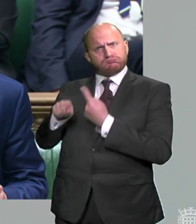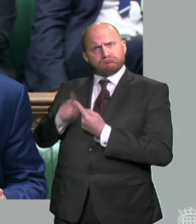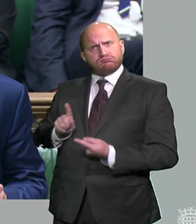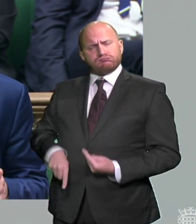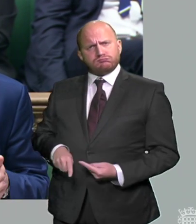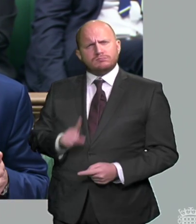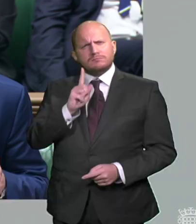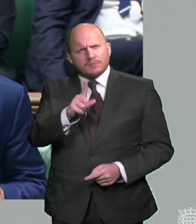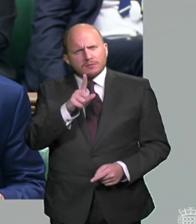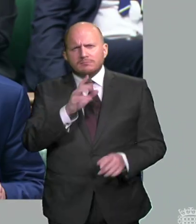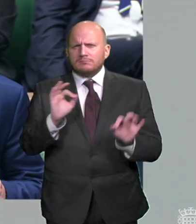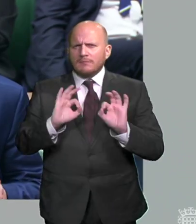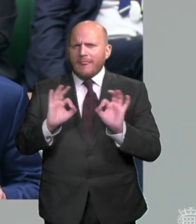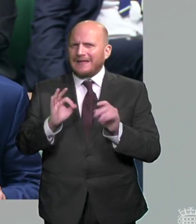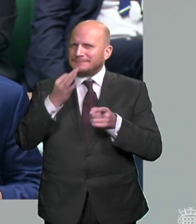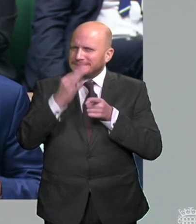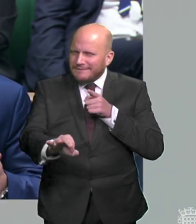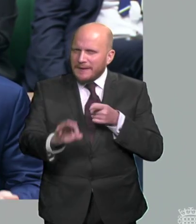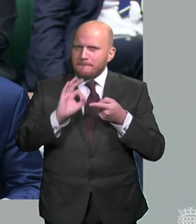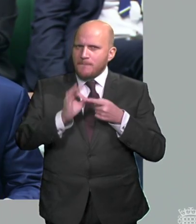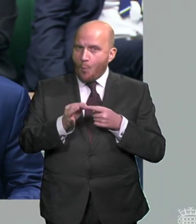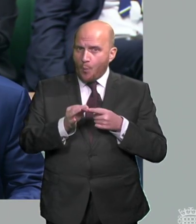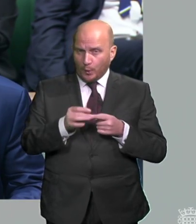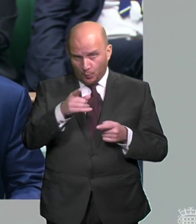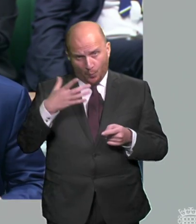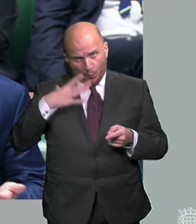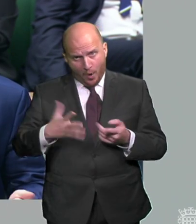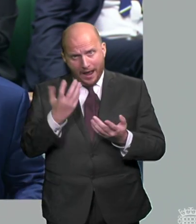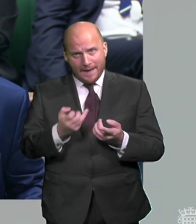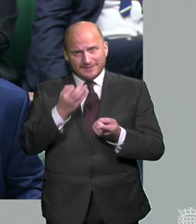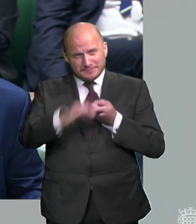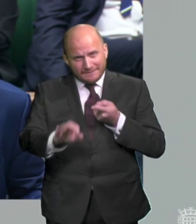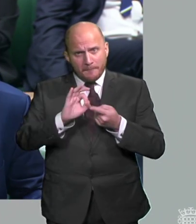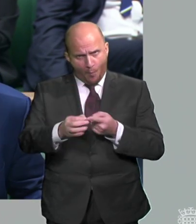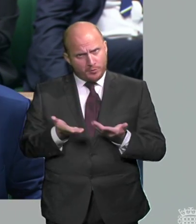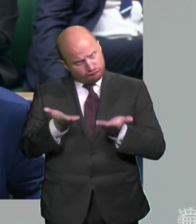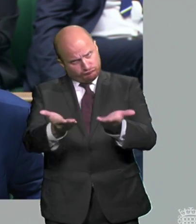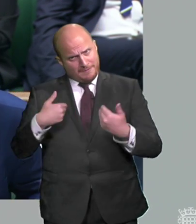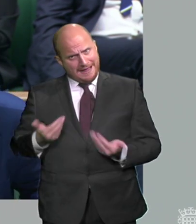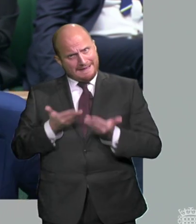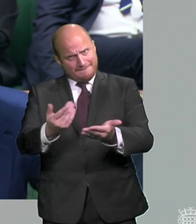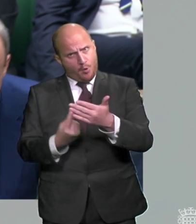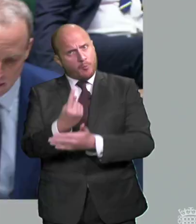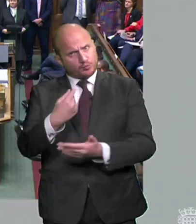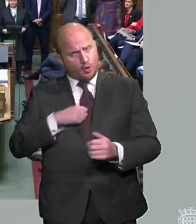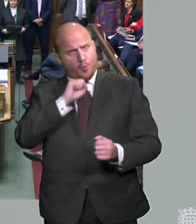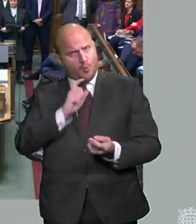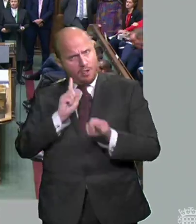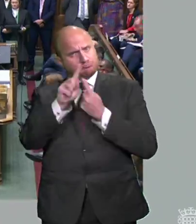She has not, in fact, put a specific point to me. If she wishes to do so—and this is her opportunity—I would be very glad to address it.